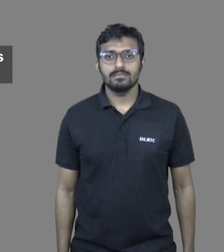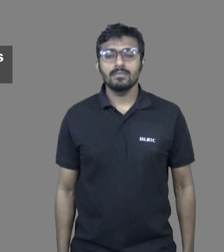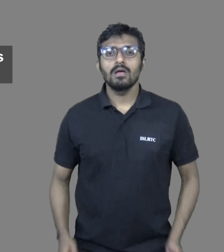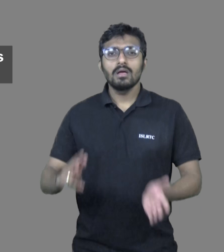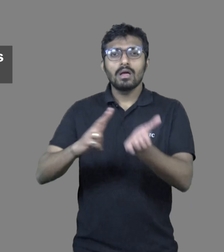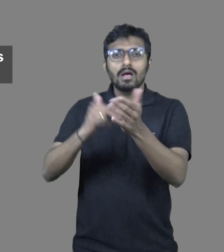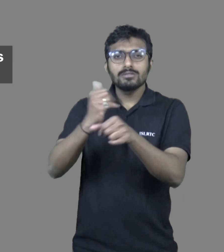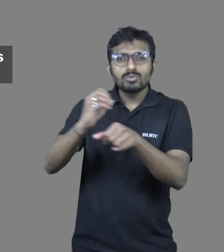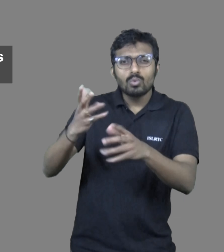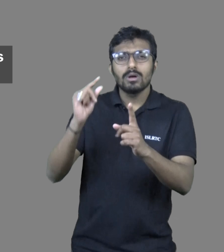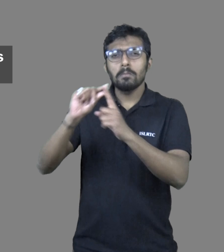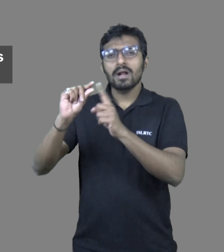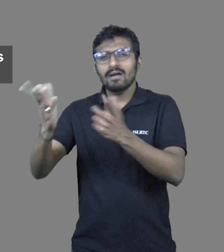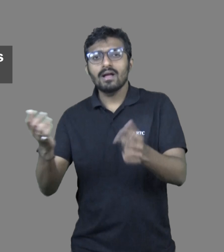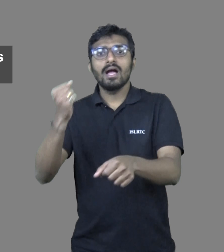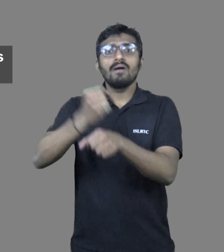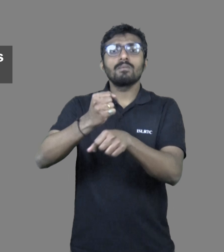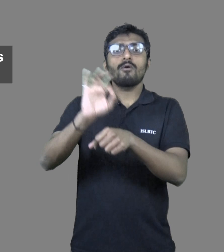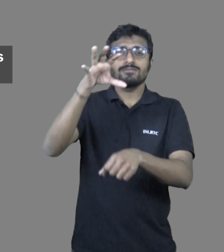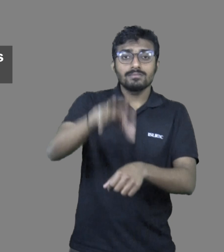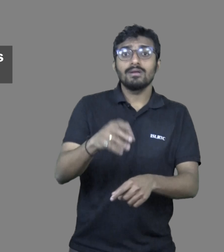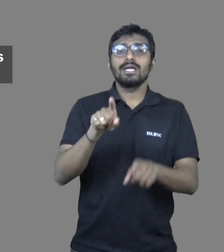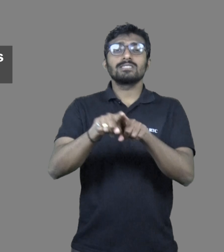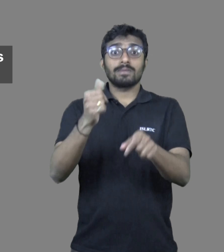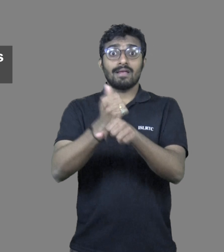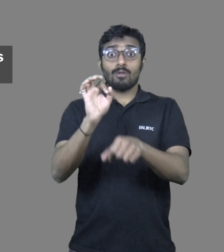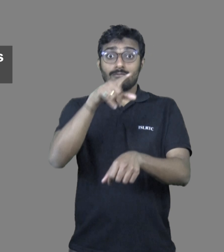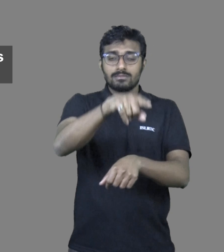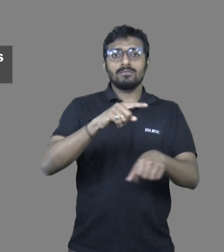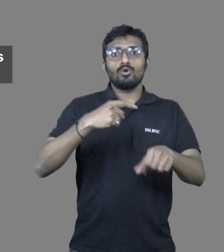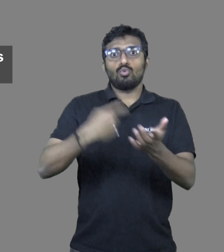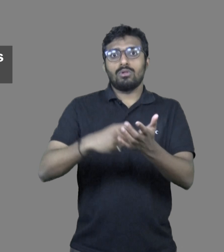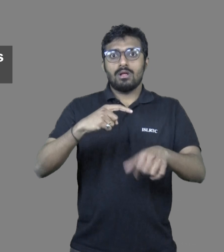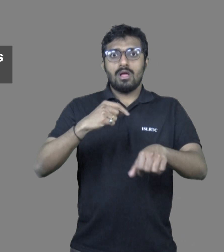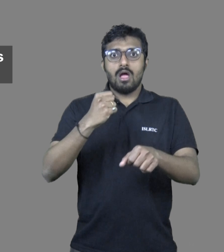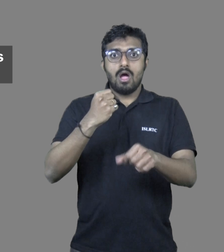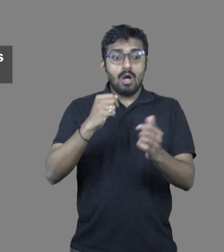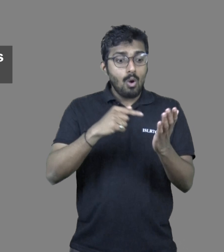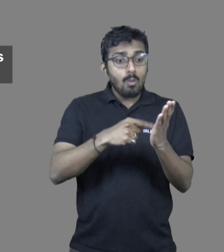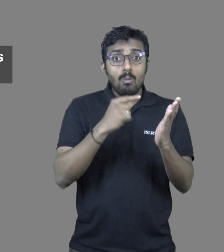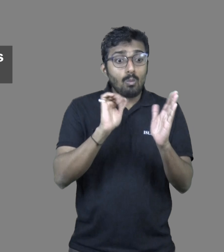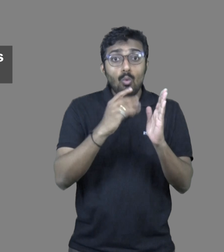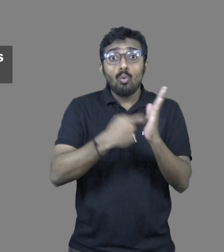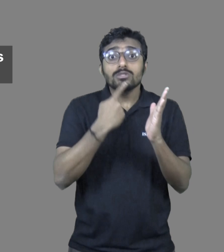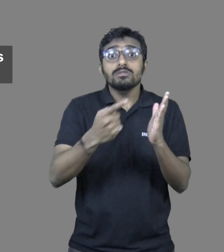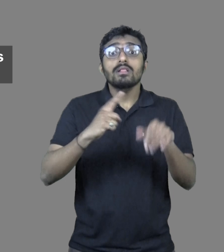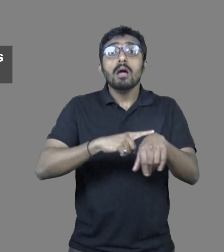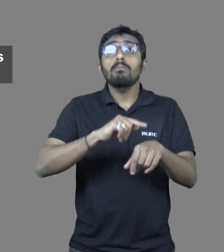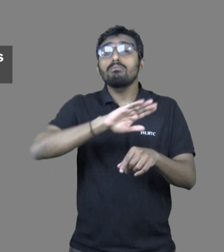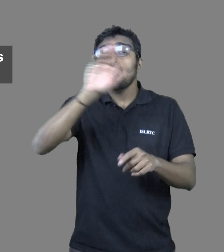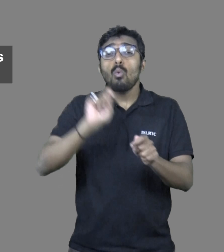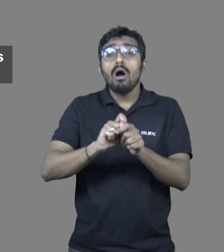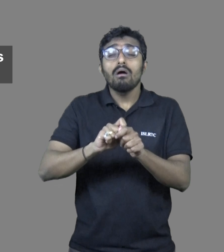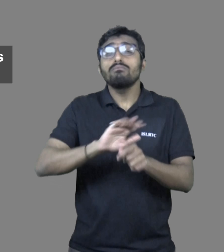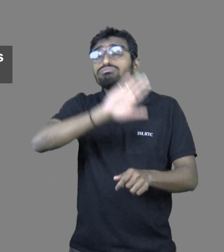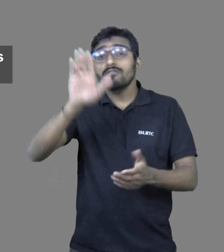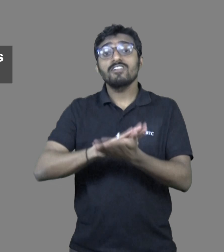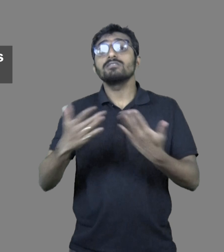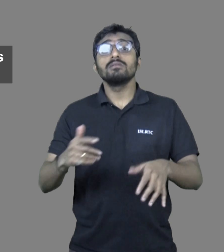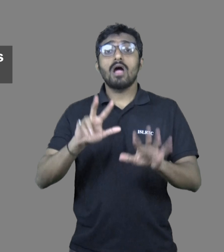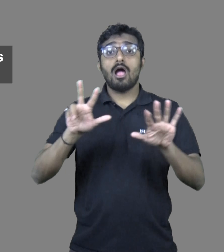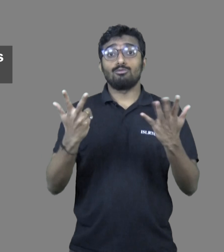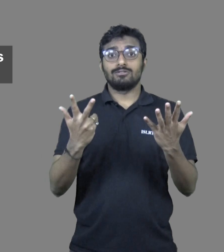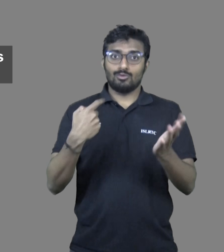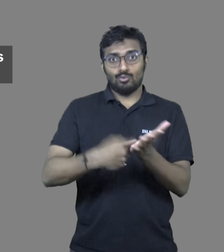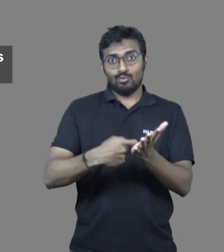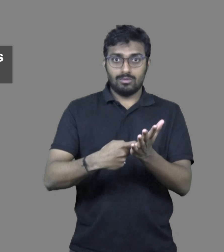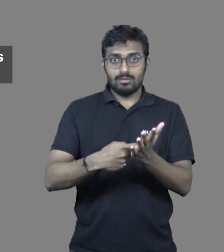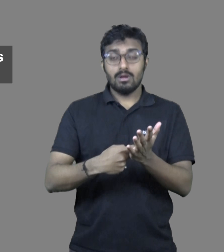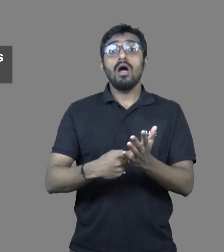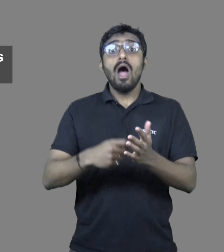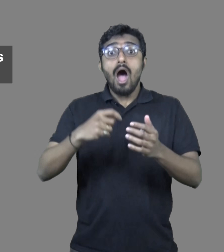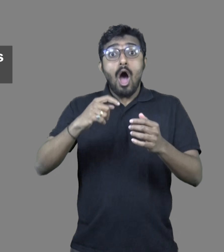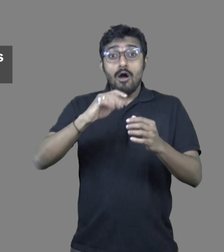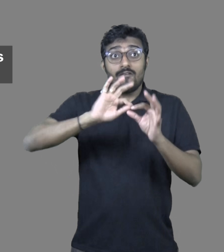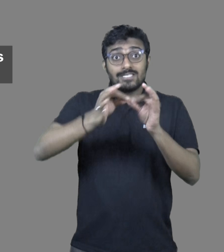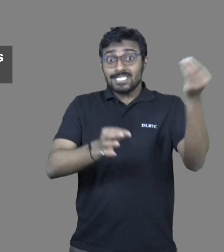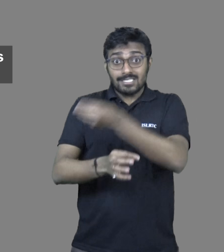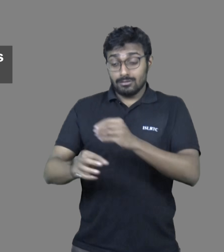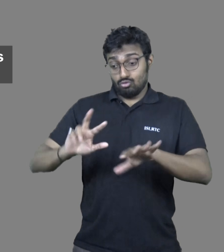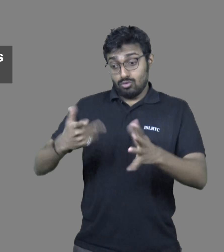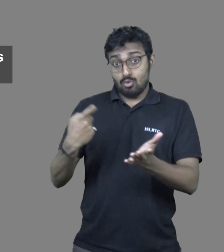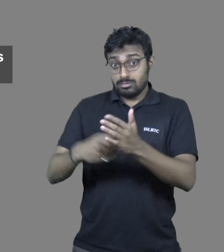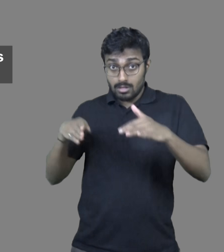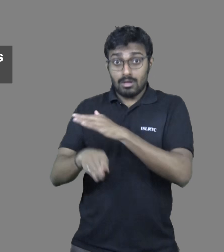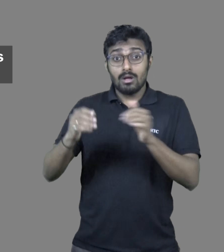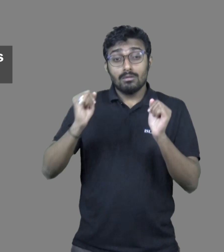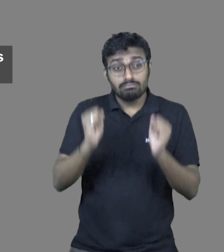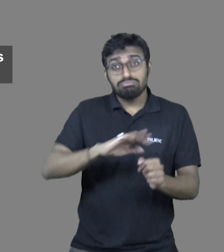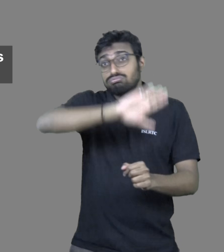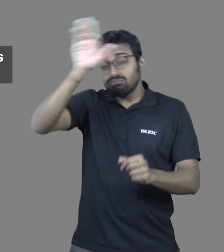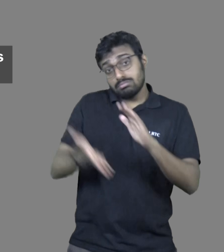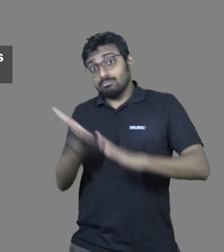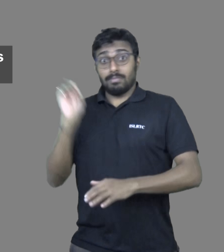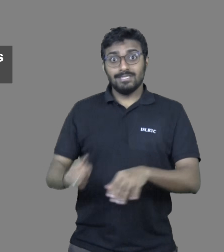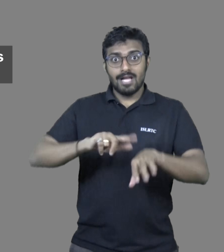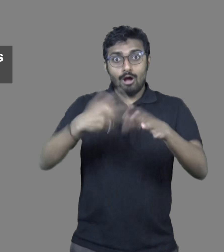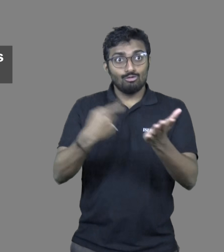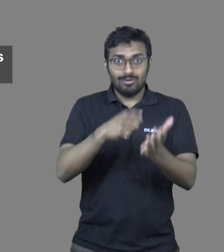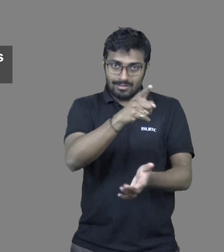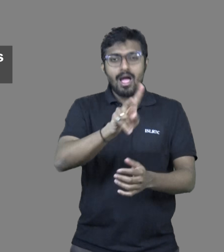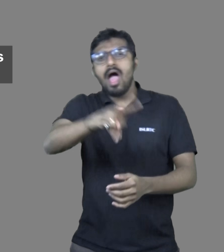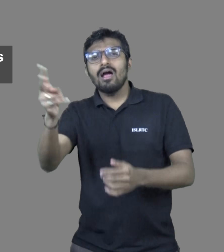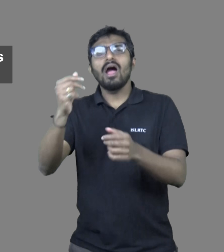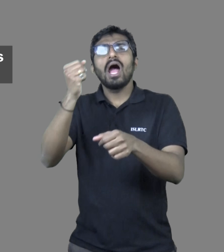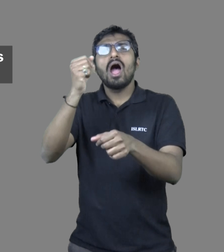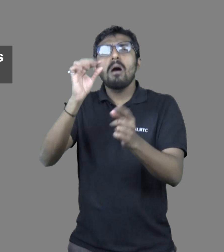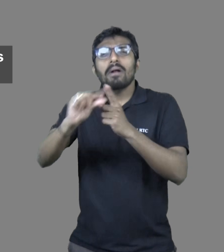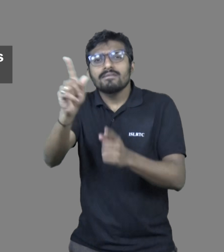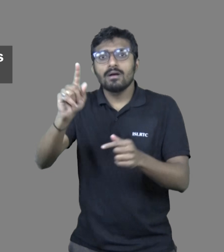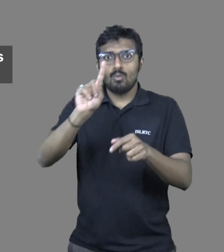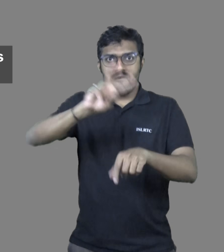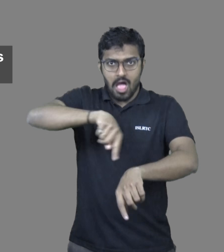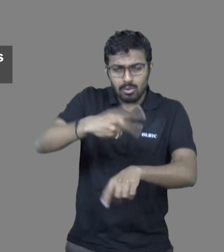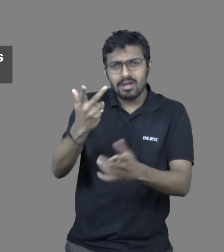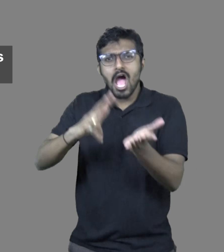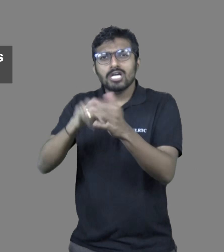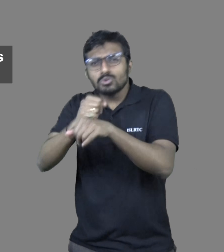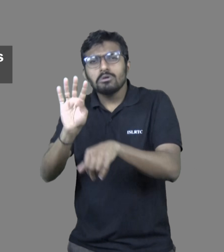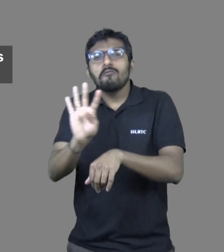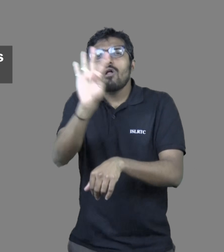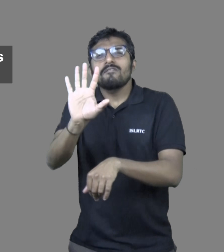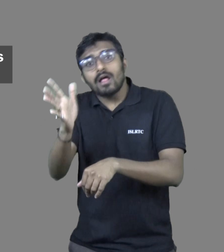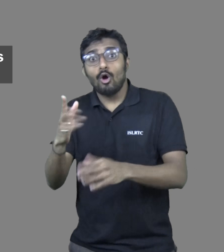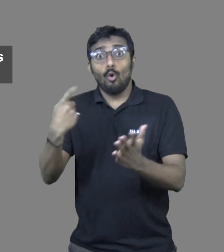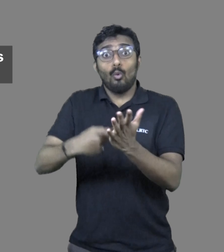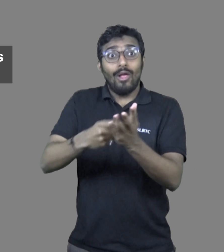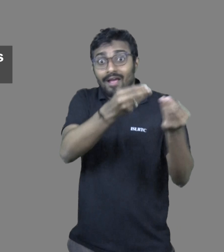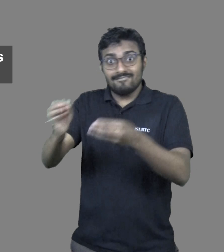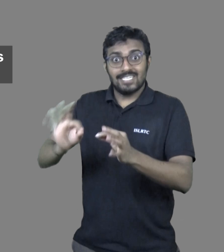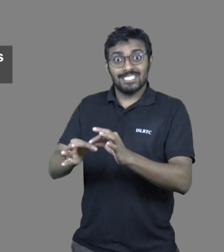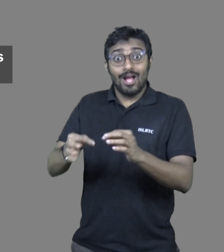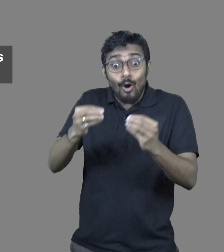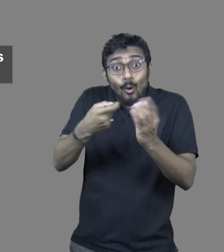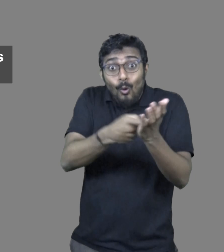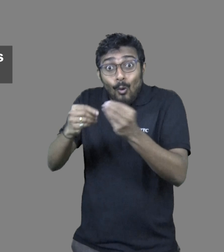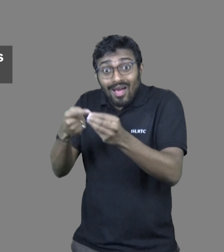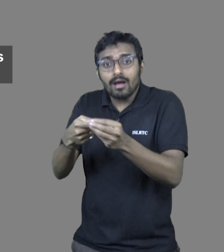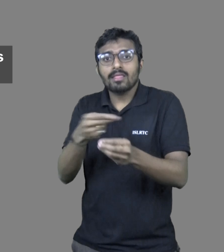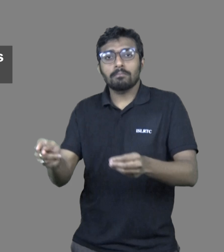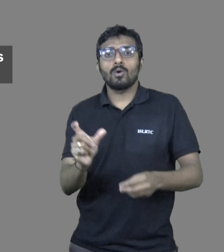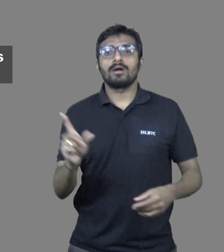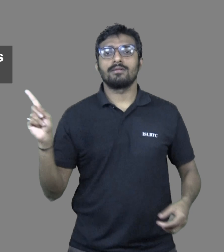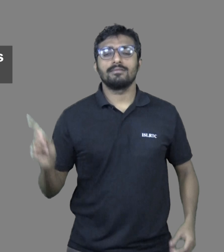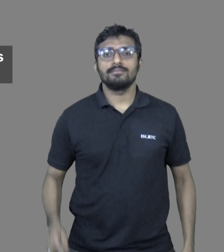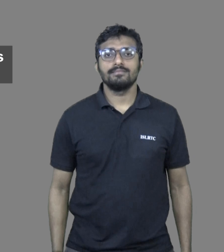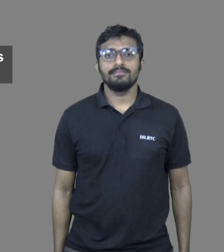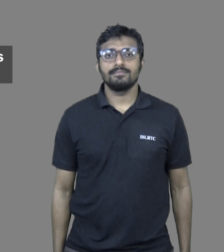Prescribed Hours of Attendance